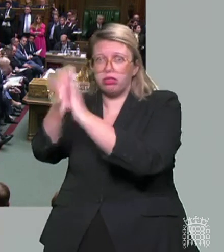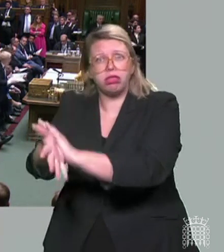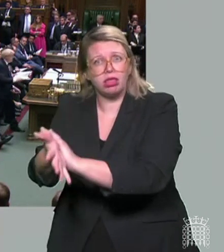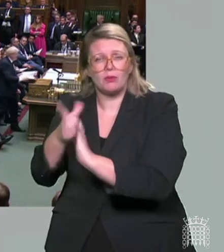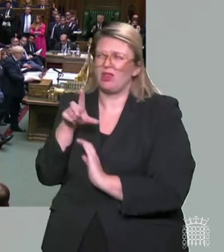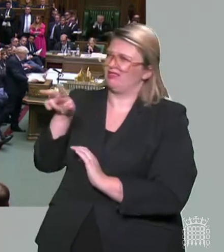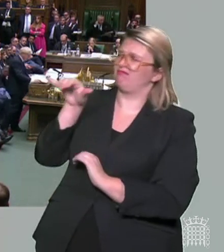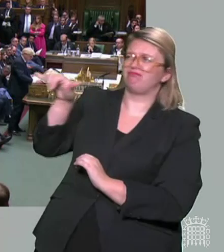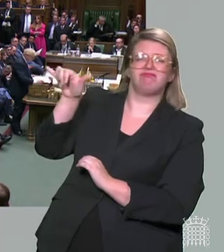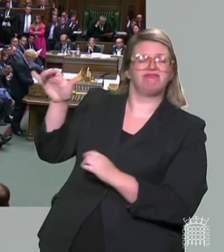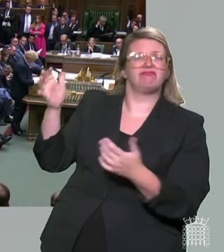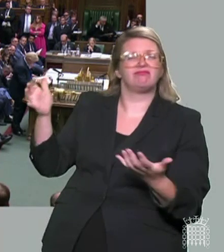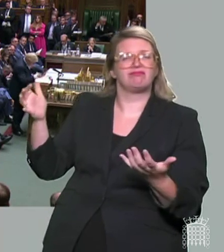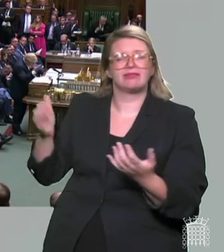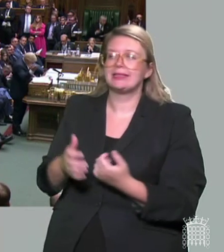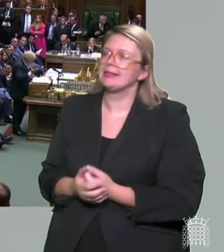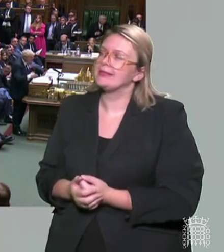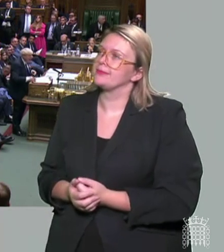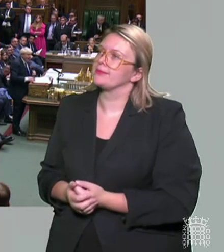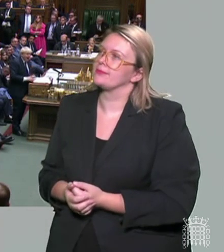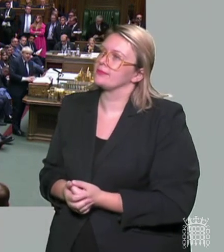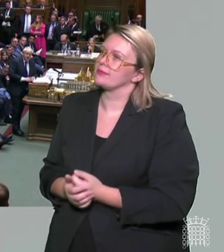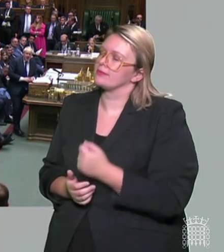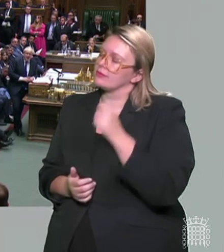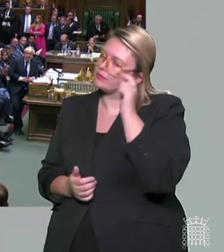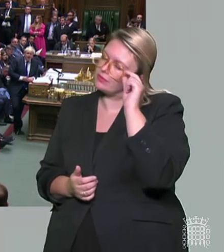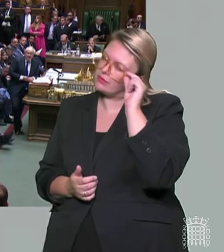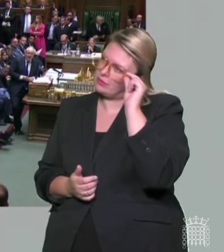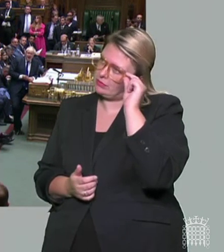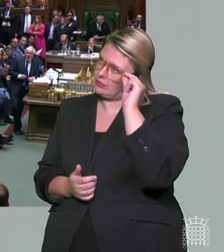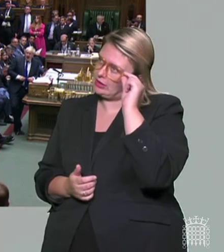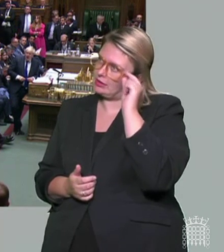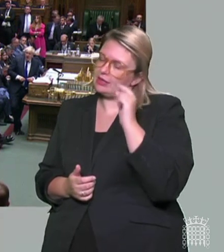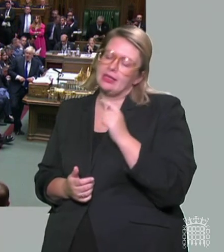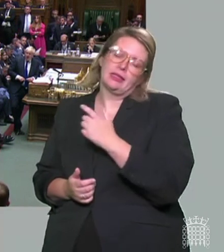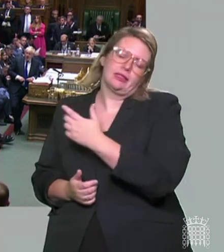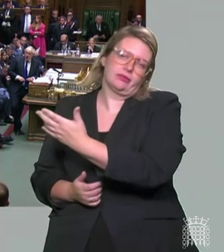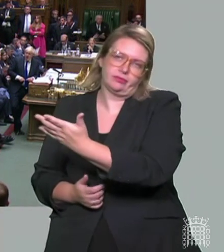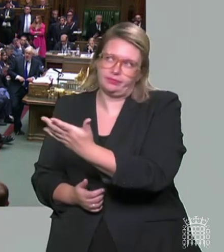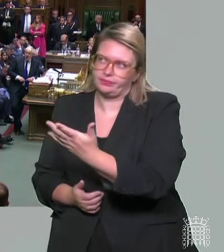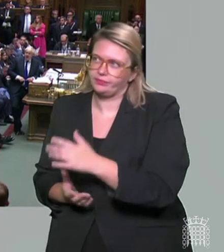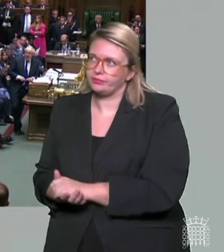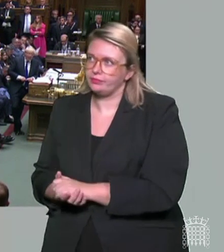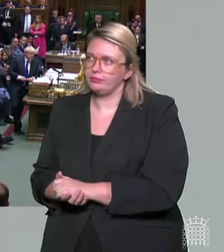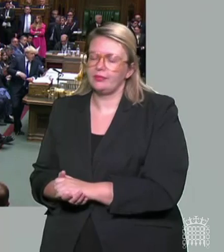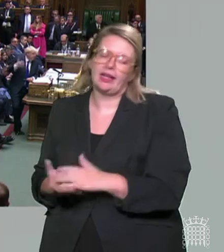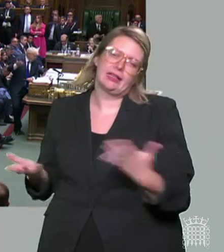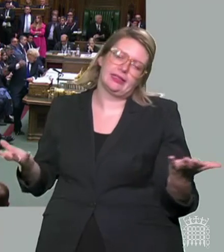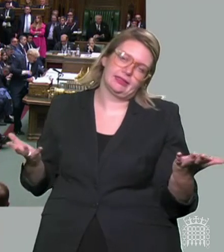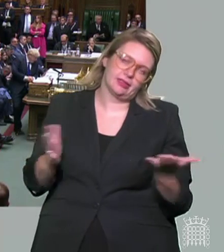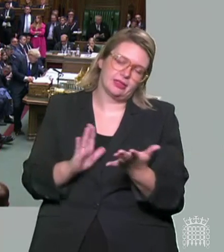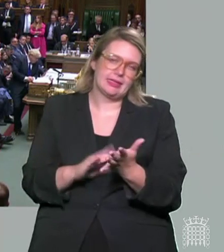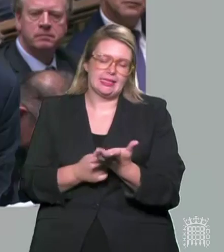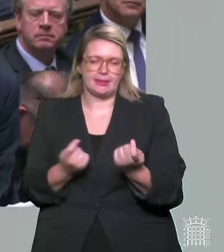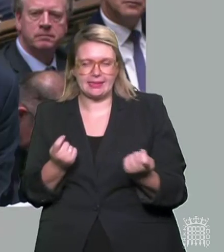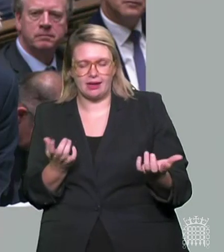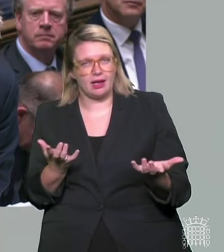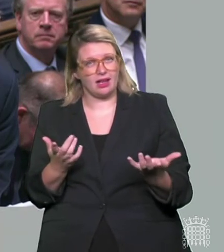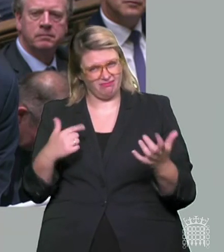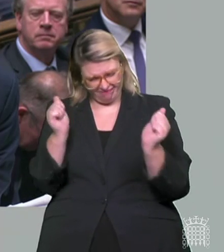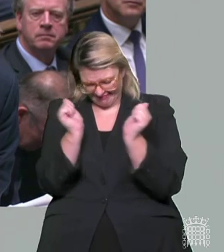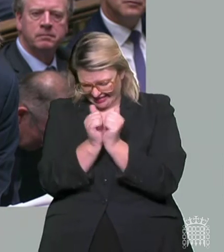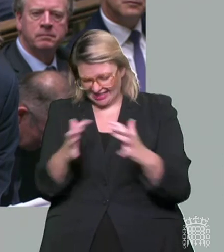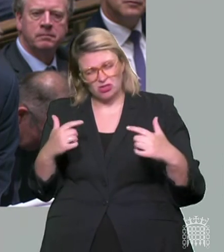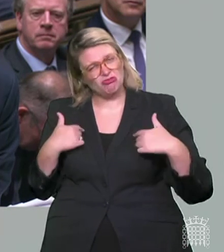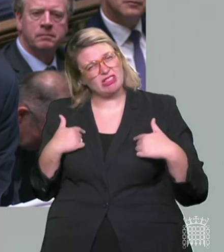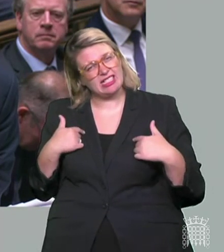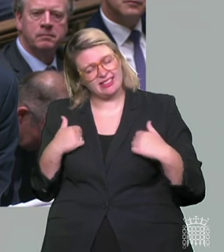I thank my right honourable Friend very much for the point he has made again, but I just could not disagree with him more.